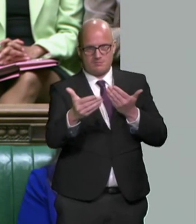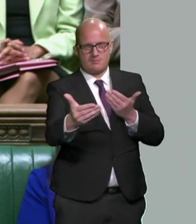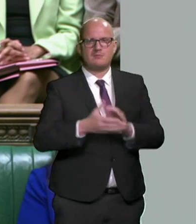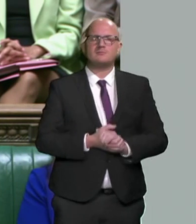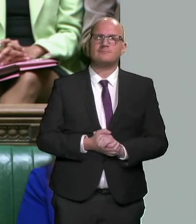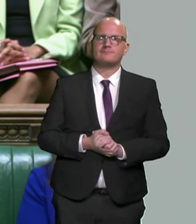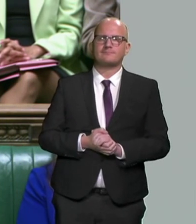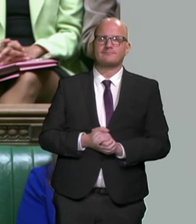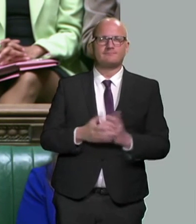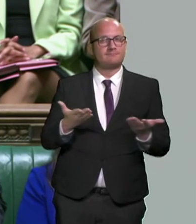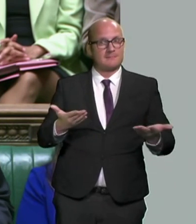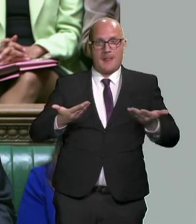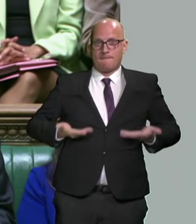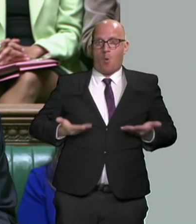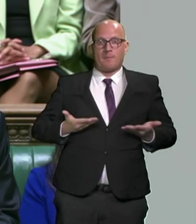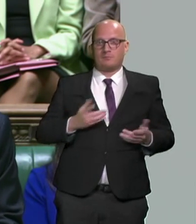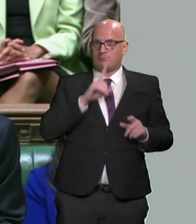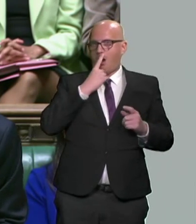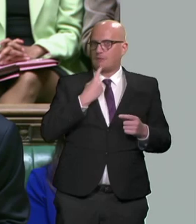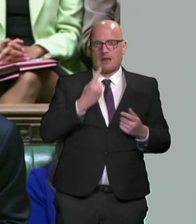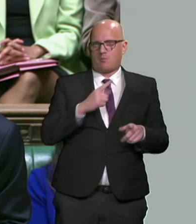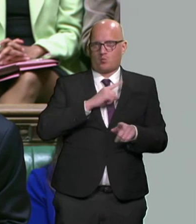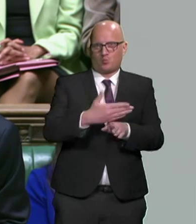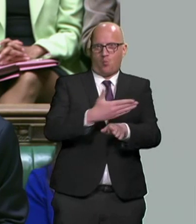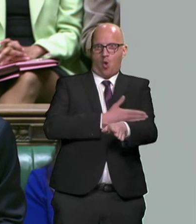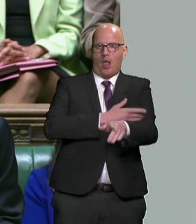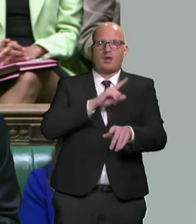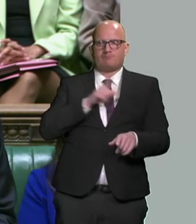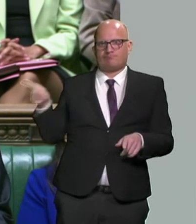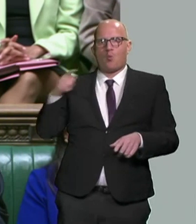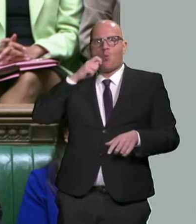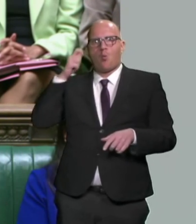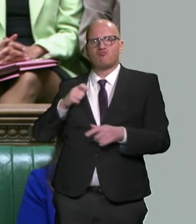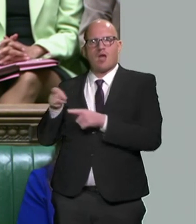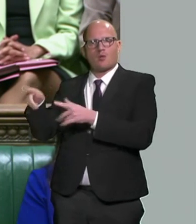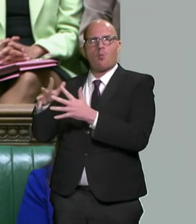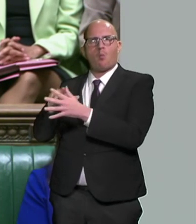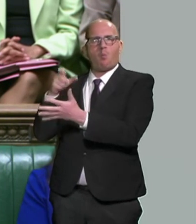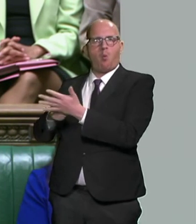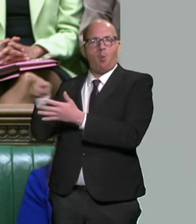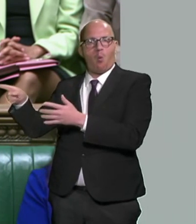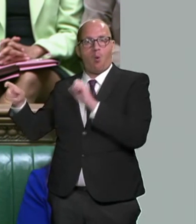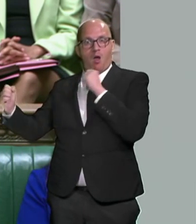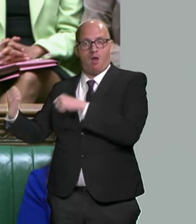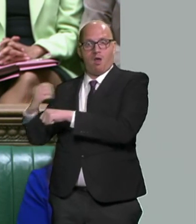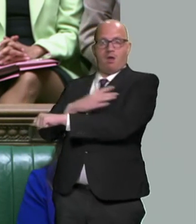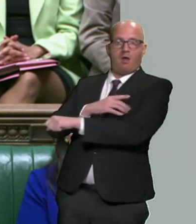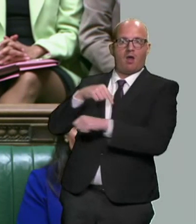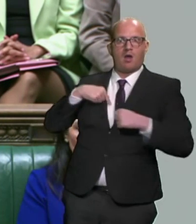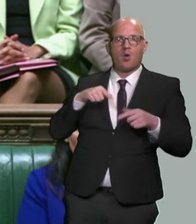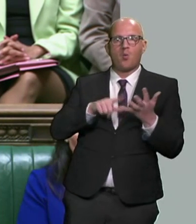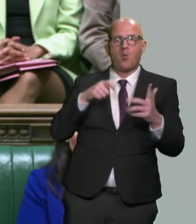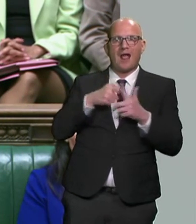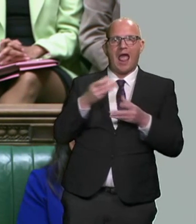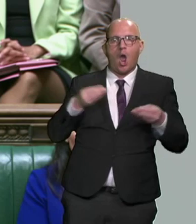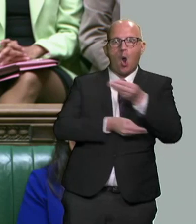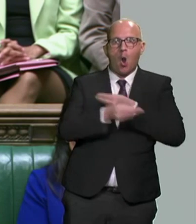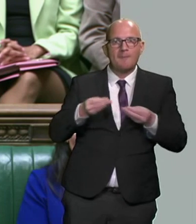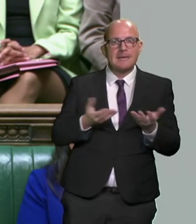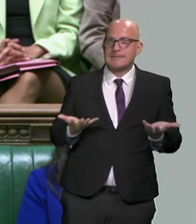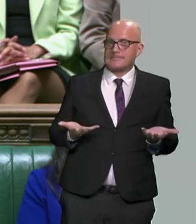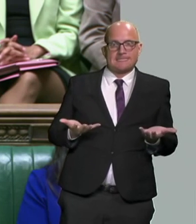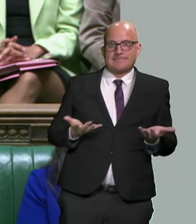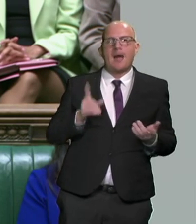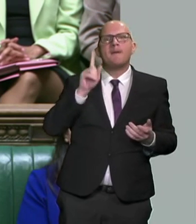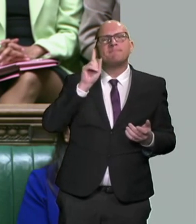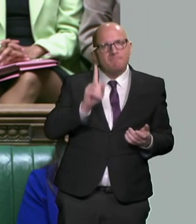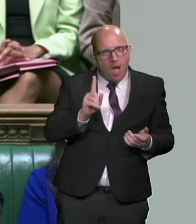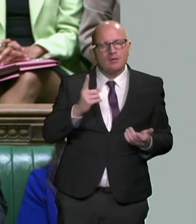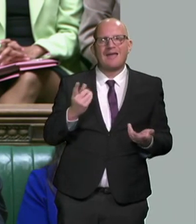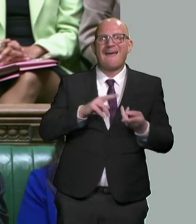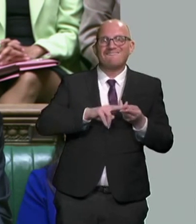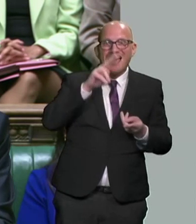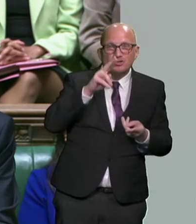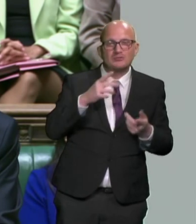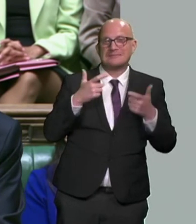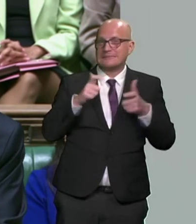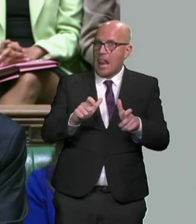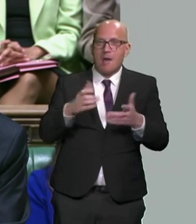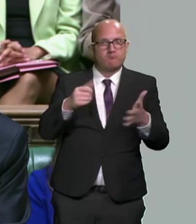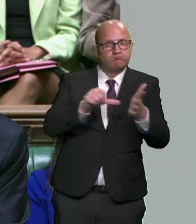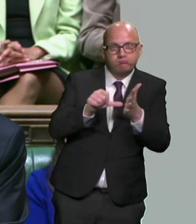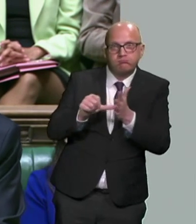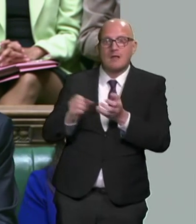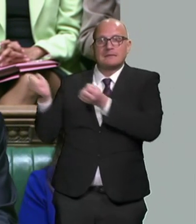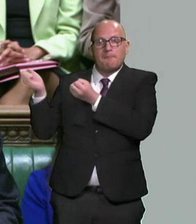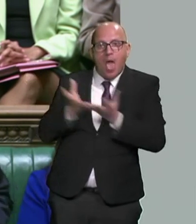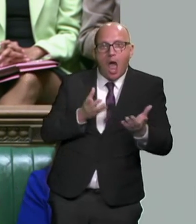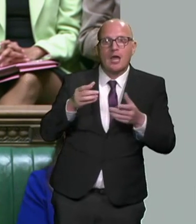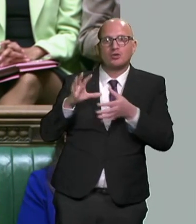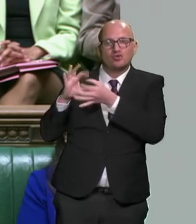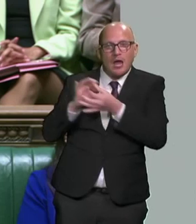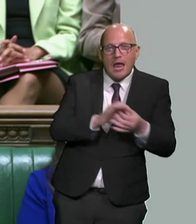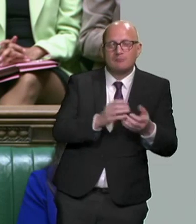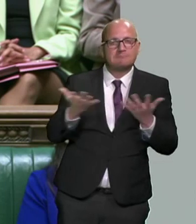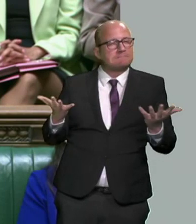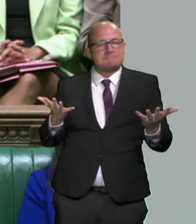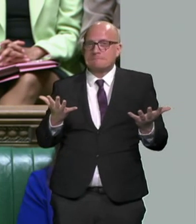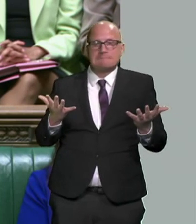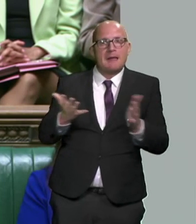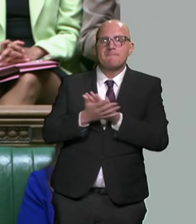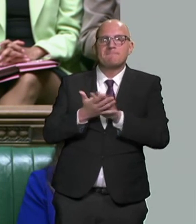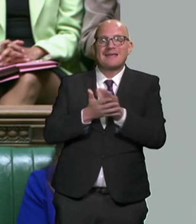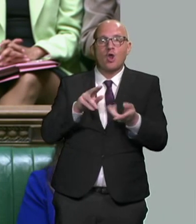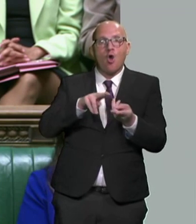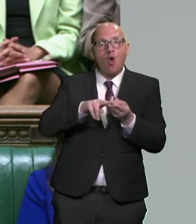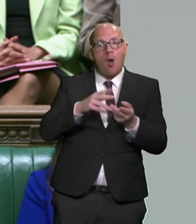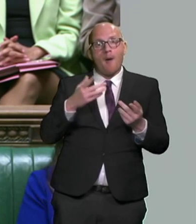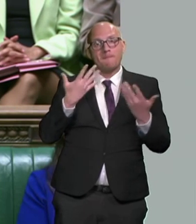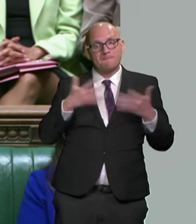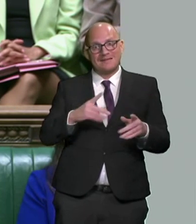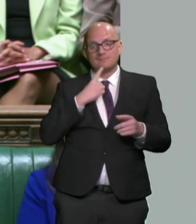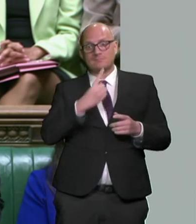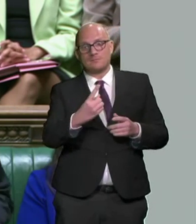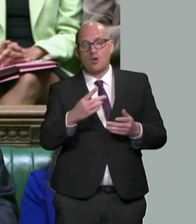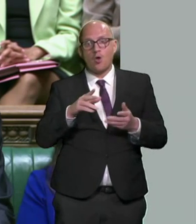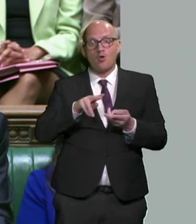It is too early to know the full impact of the Ukraine war on the UK economy, but its initial view, combined with high global inflation and continuing supply chain pressures, means that the OBR now forecasts growth this year of 3.8%.